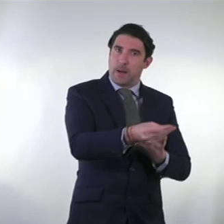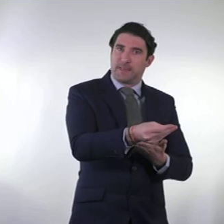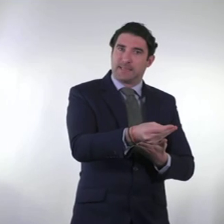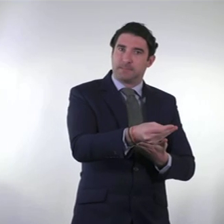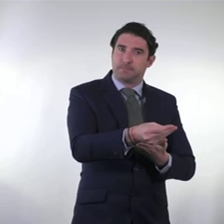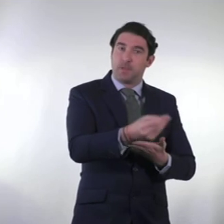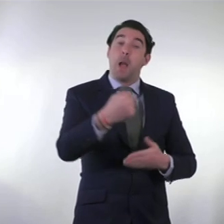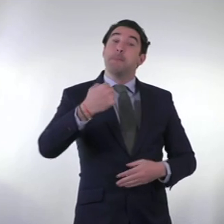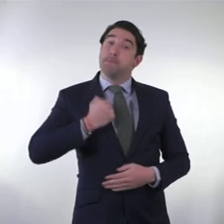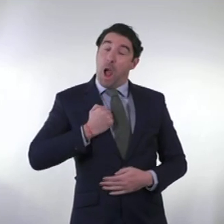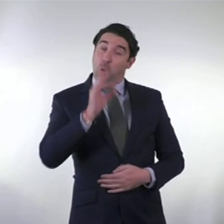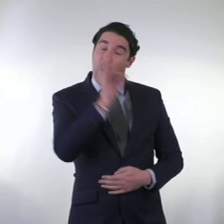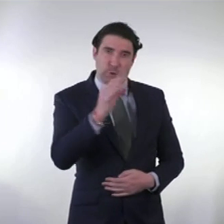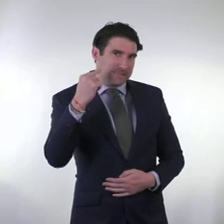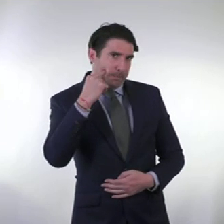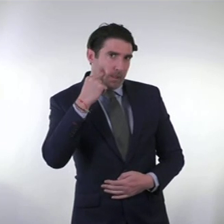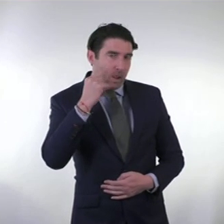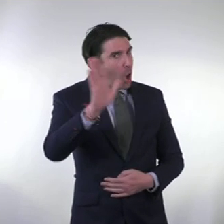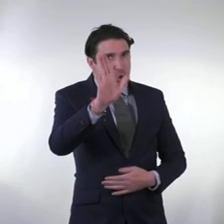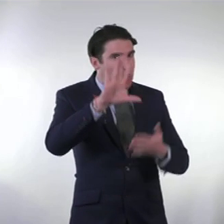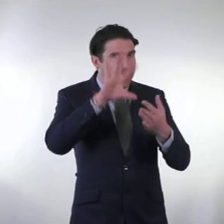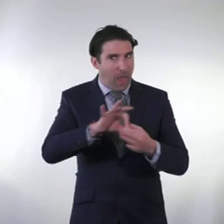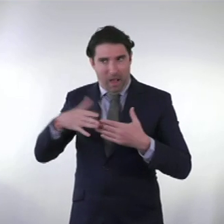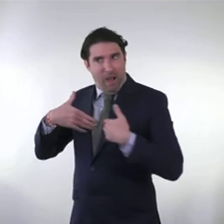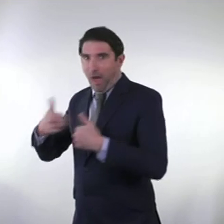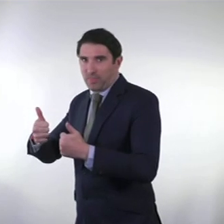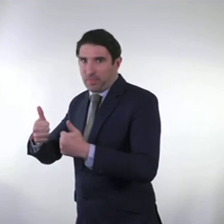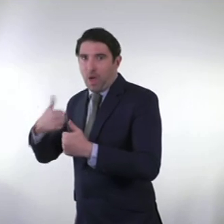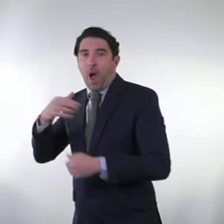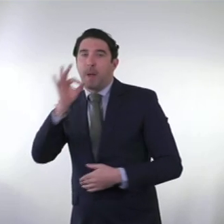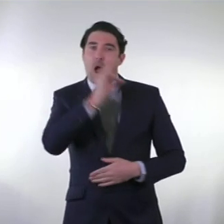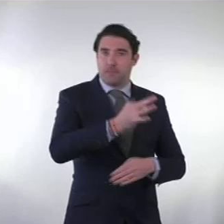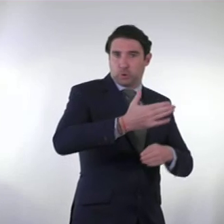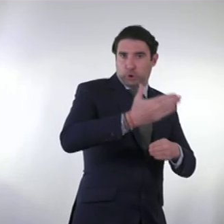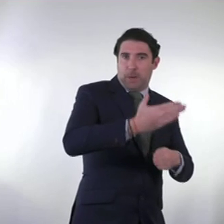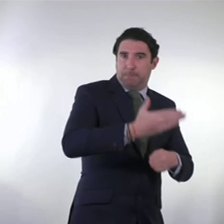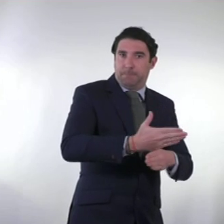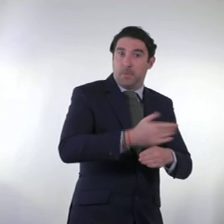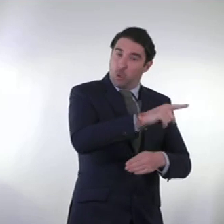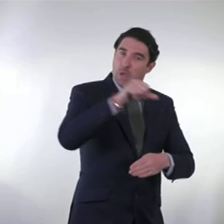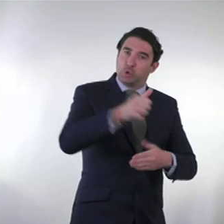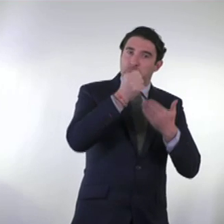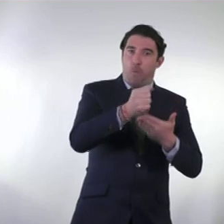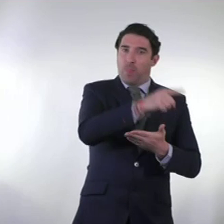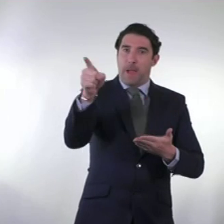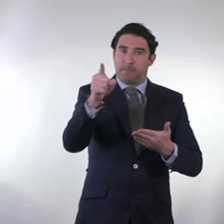He did not answer that. There are 10,000 people who wanted an answer to that last question, because they are going to lose their jobs by Christmas.